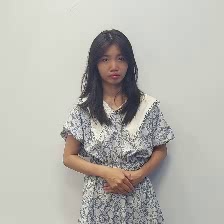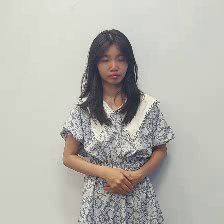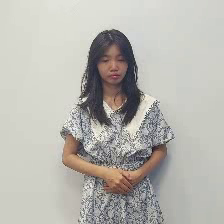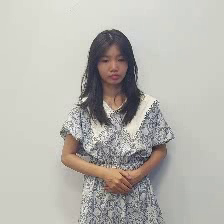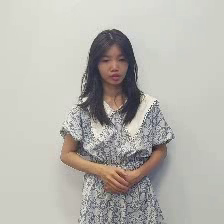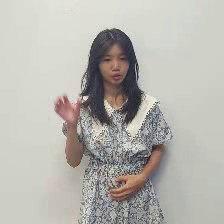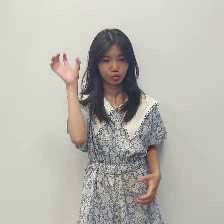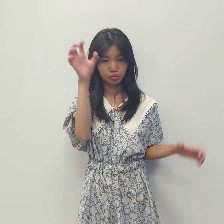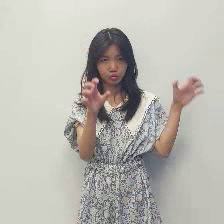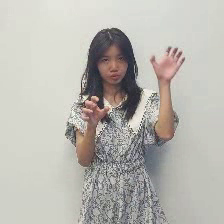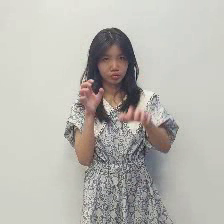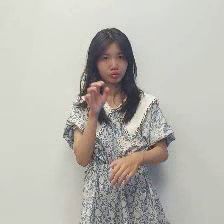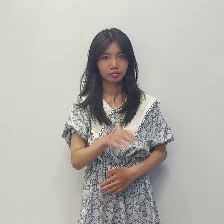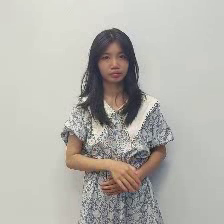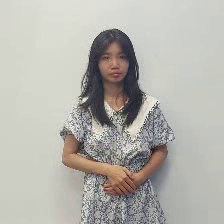Con gấu